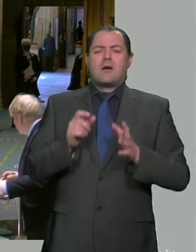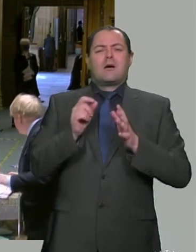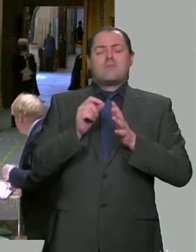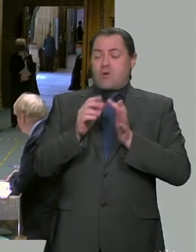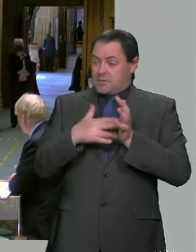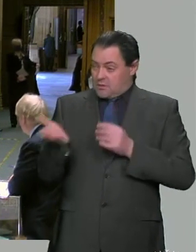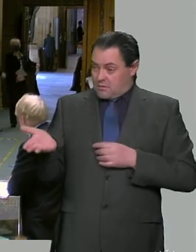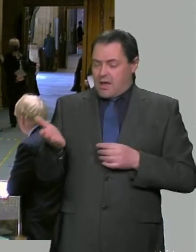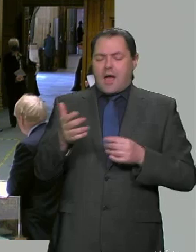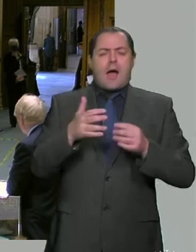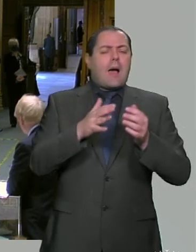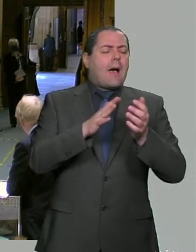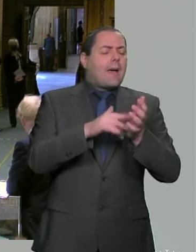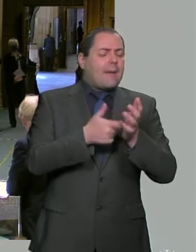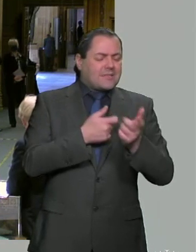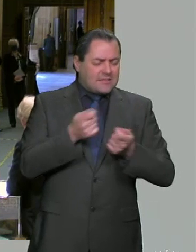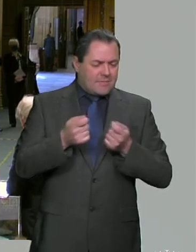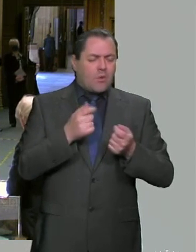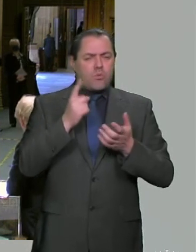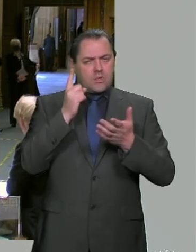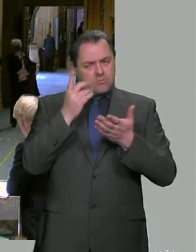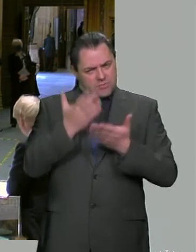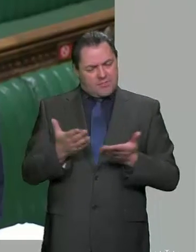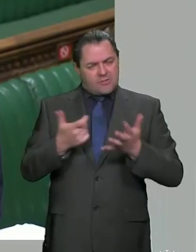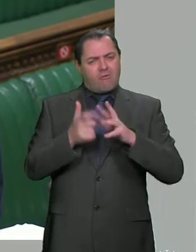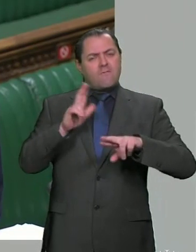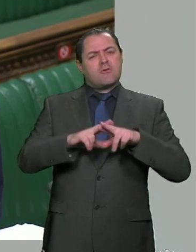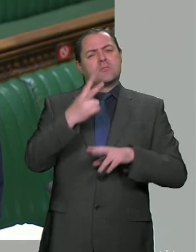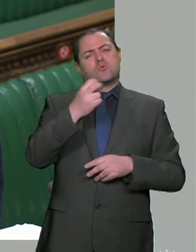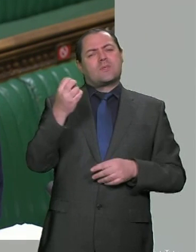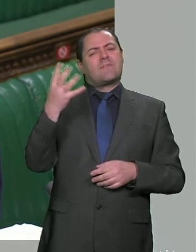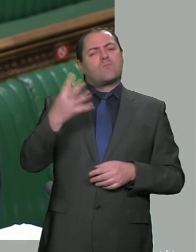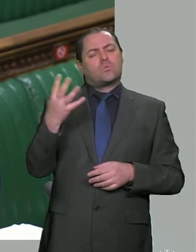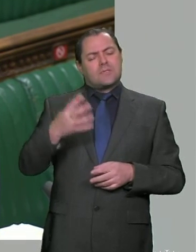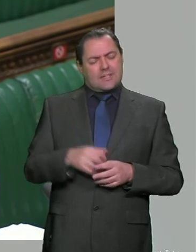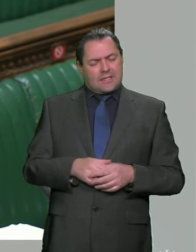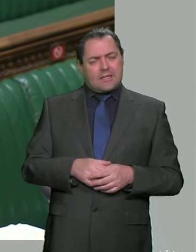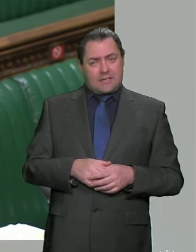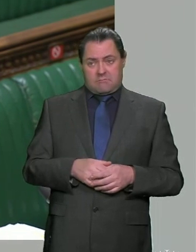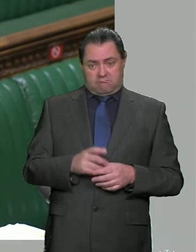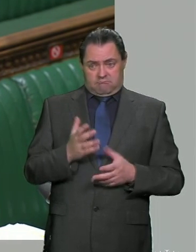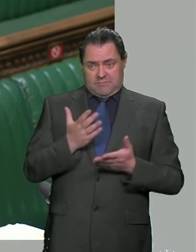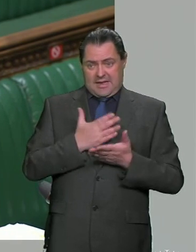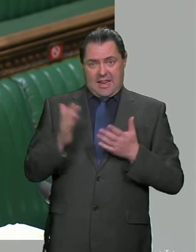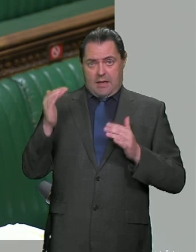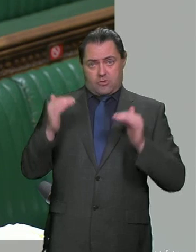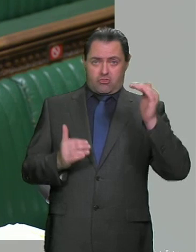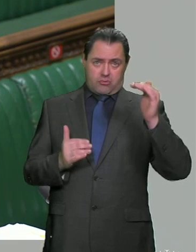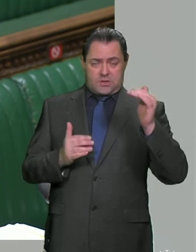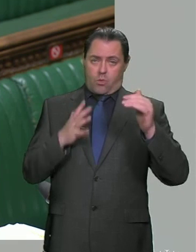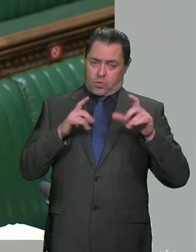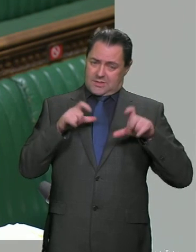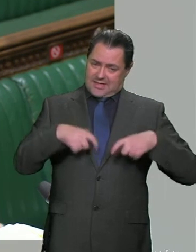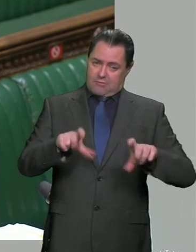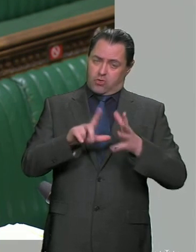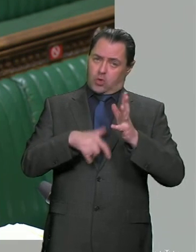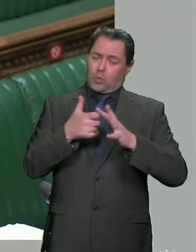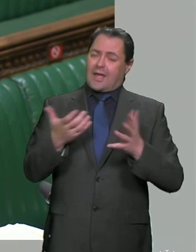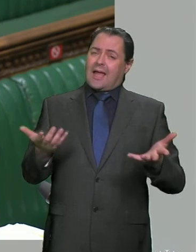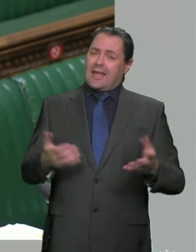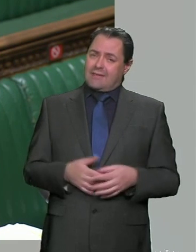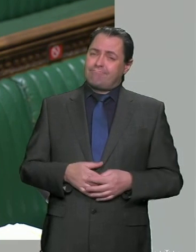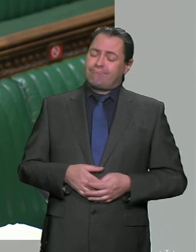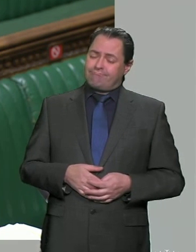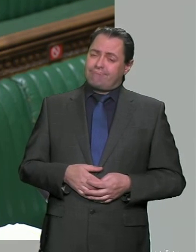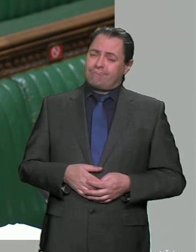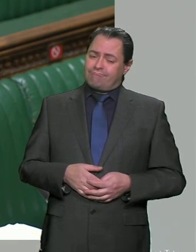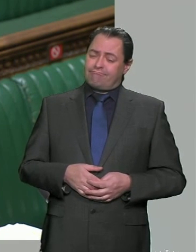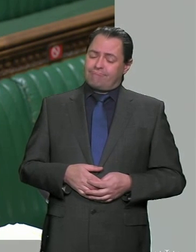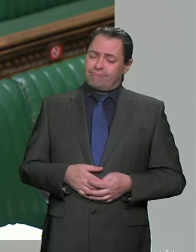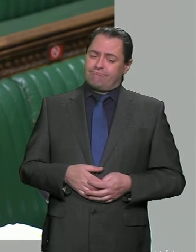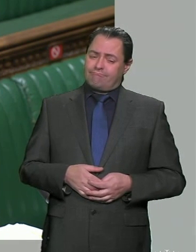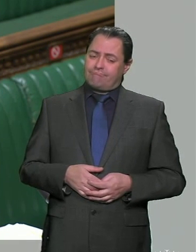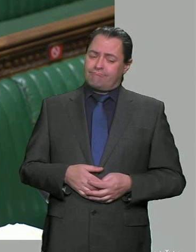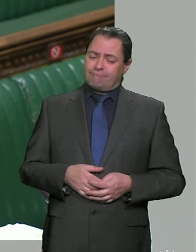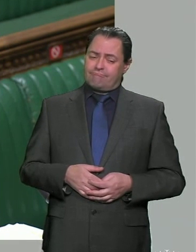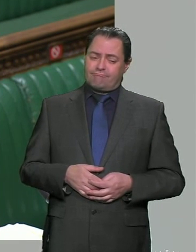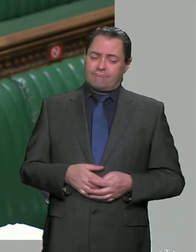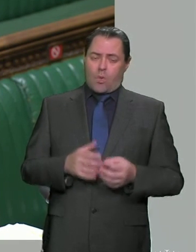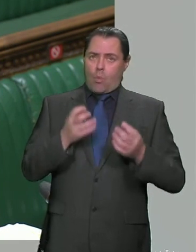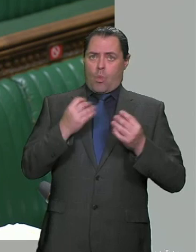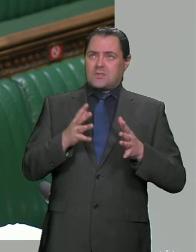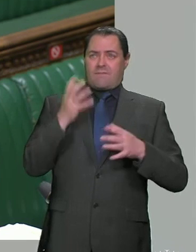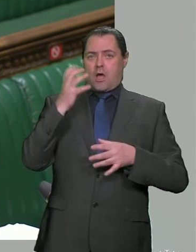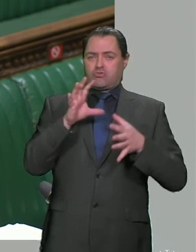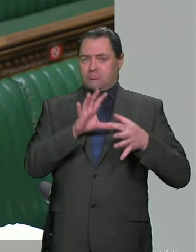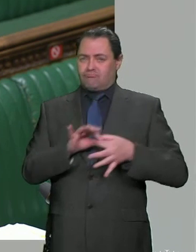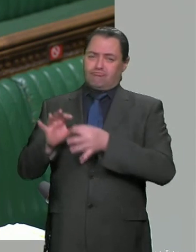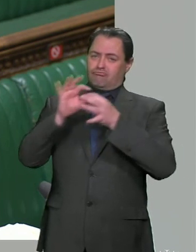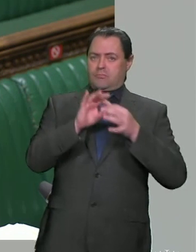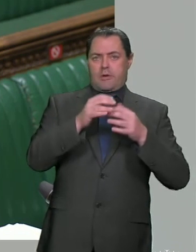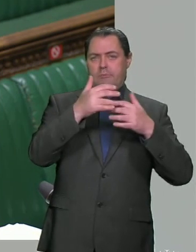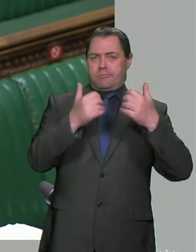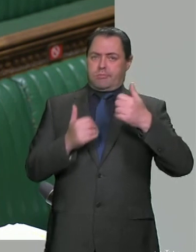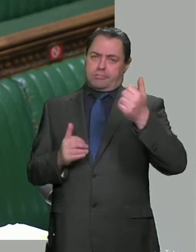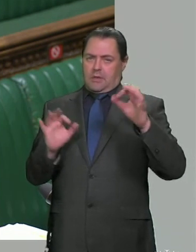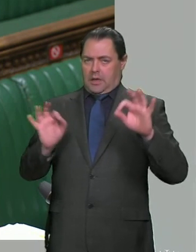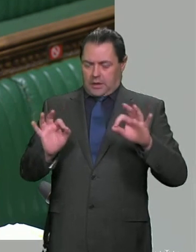We respected the referendum result of 2014, which was a very substantial majority in favour of remaining in the UK, keeping our wonderful country together, not breaking it up.